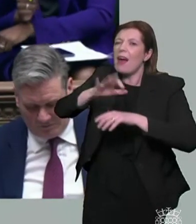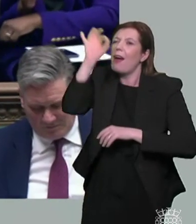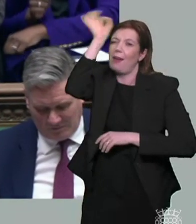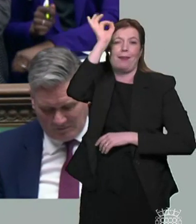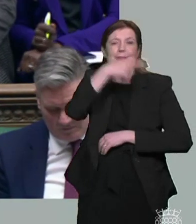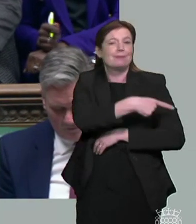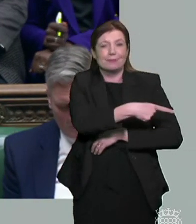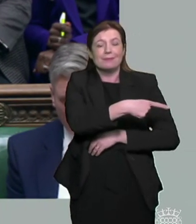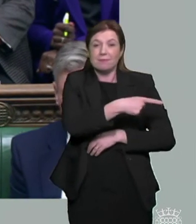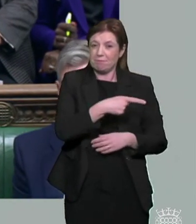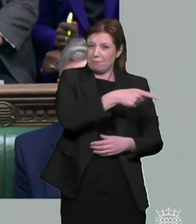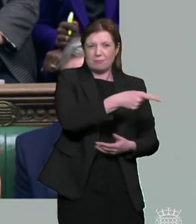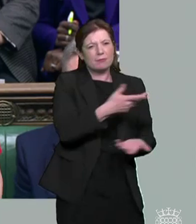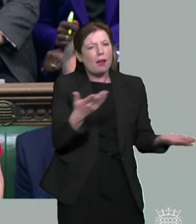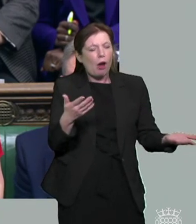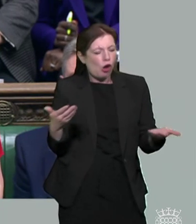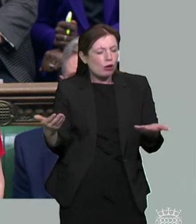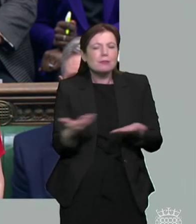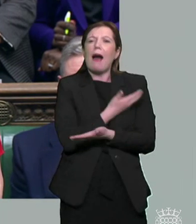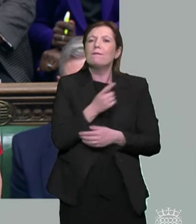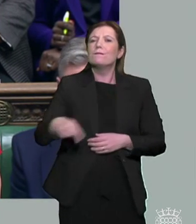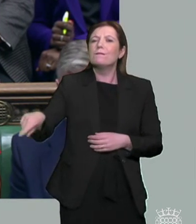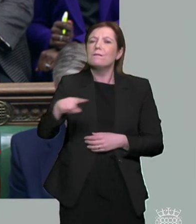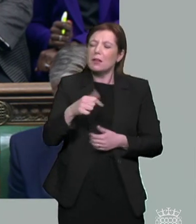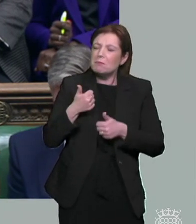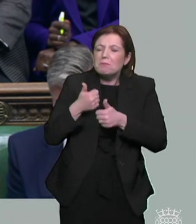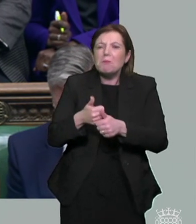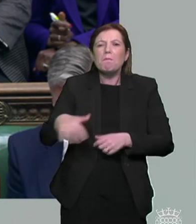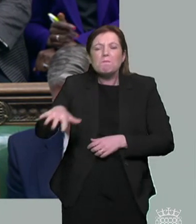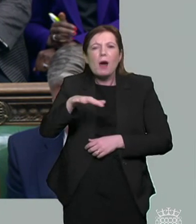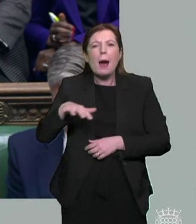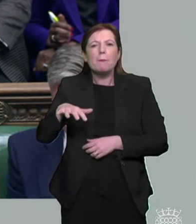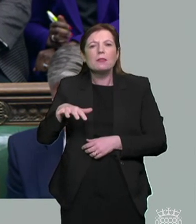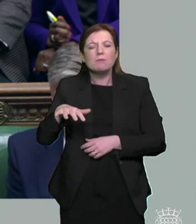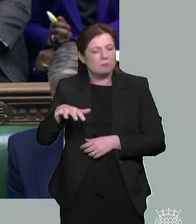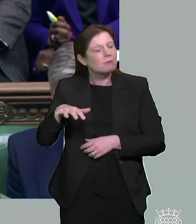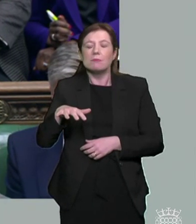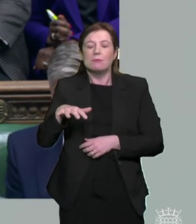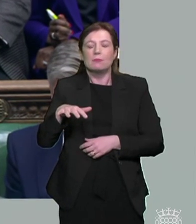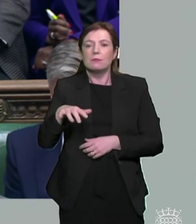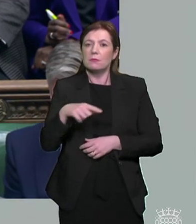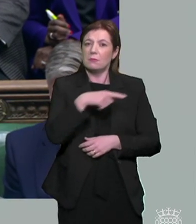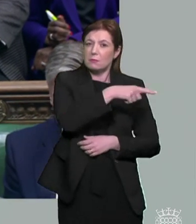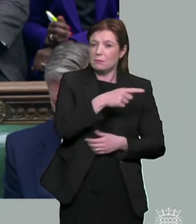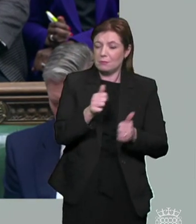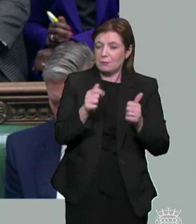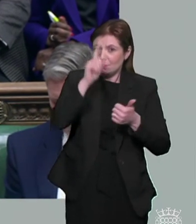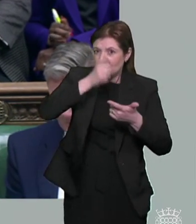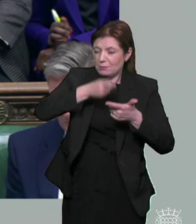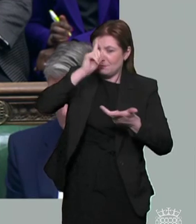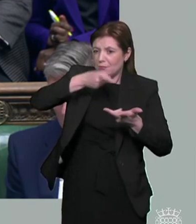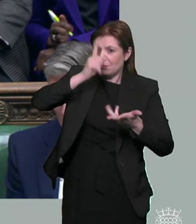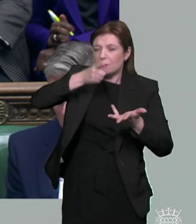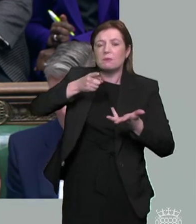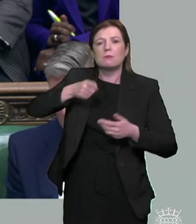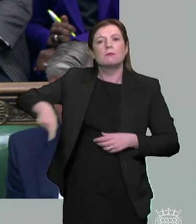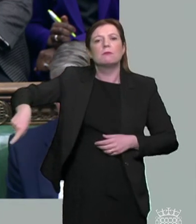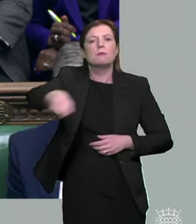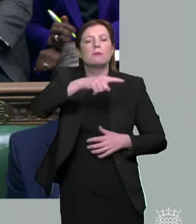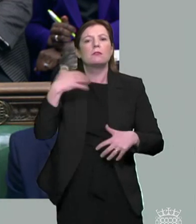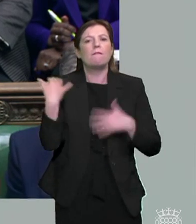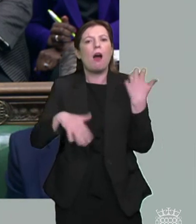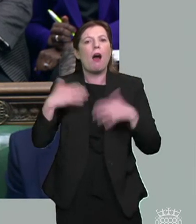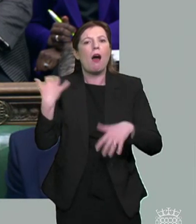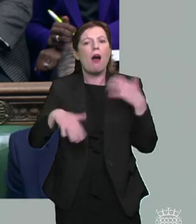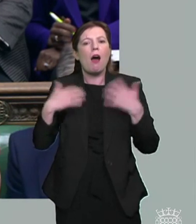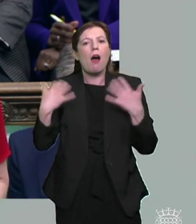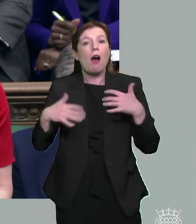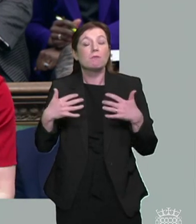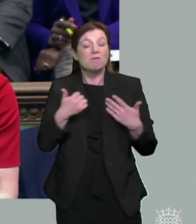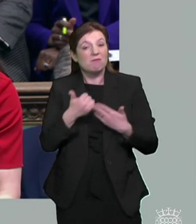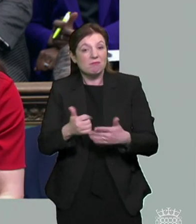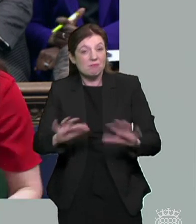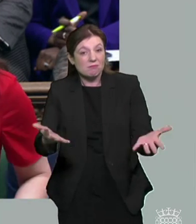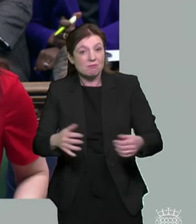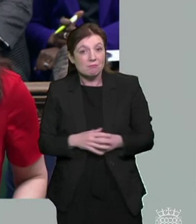He talks about providing security for working families, but his choices are making the cost of living crisis worse, not better.